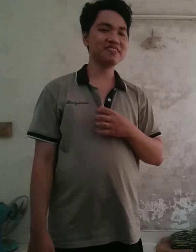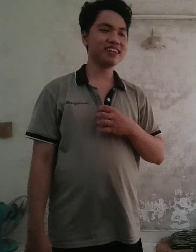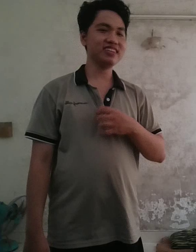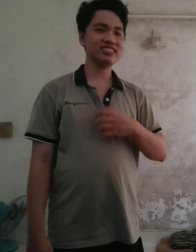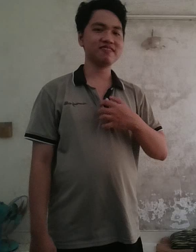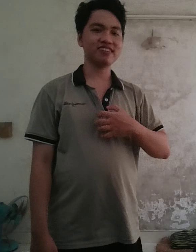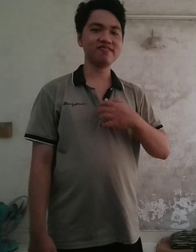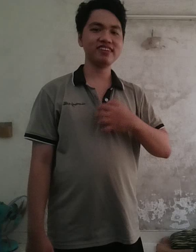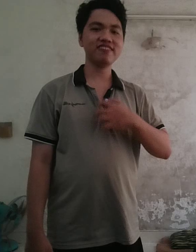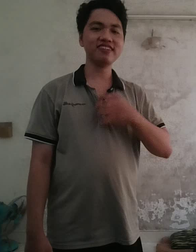ghen